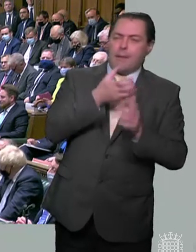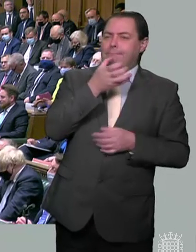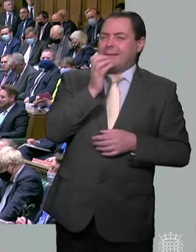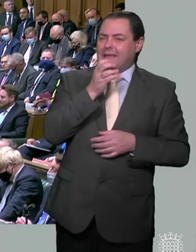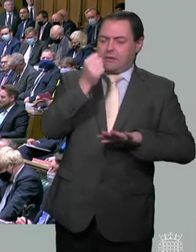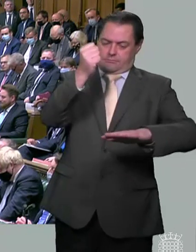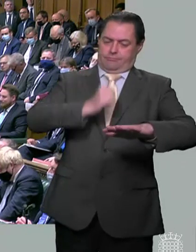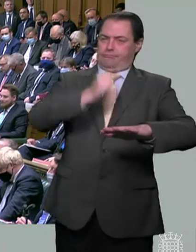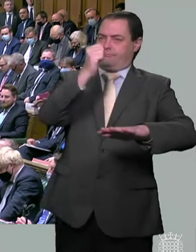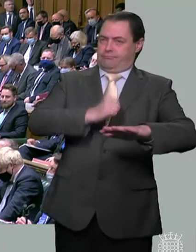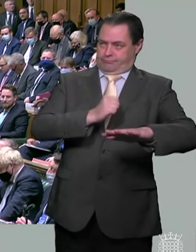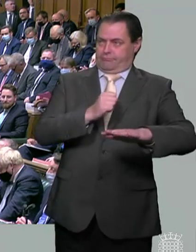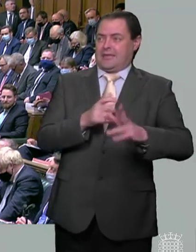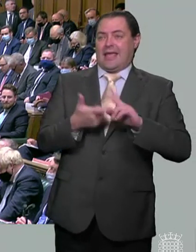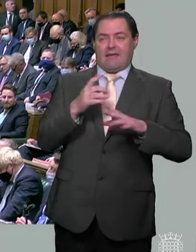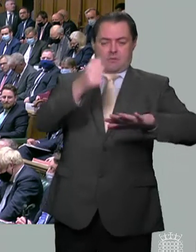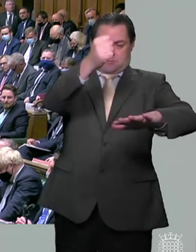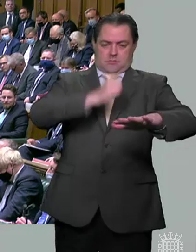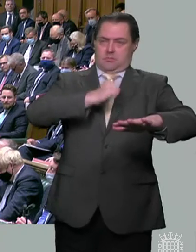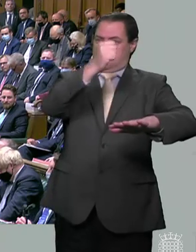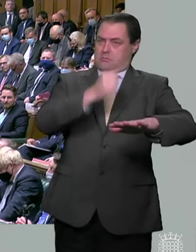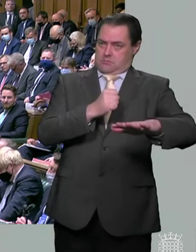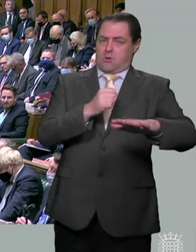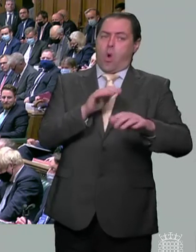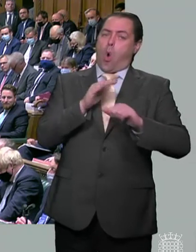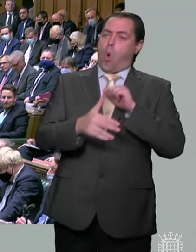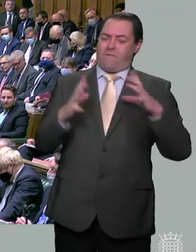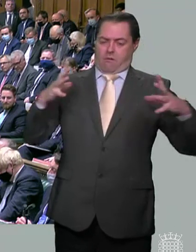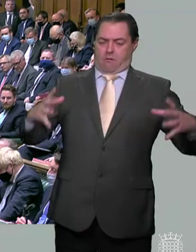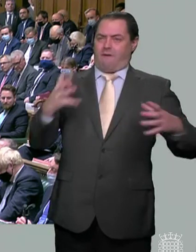It will apply to drinks served from draught containers over 40 litres.